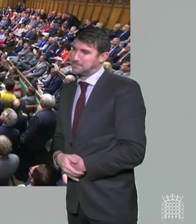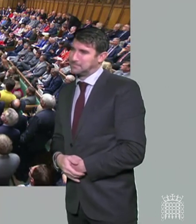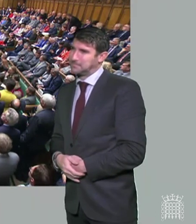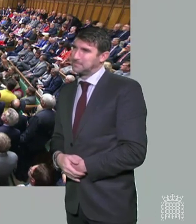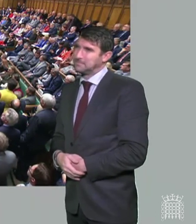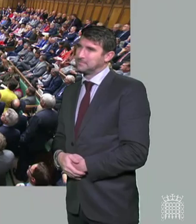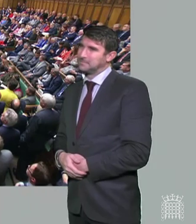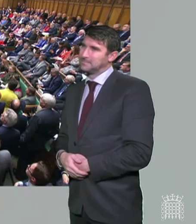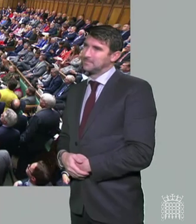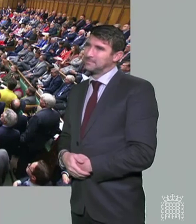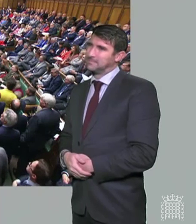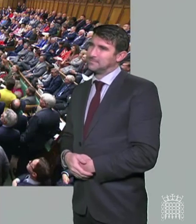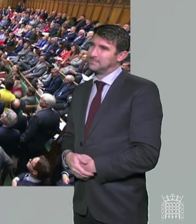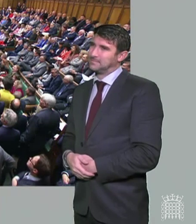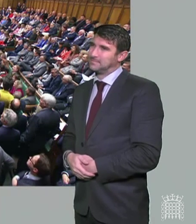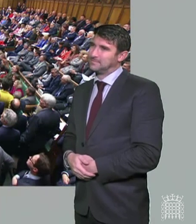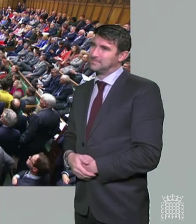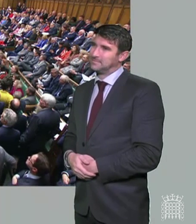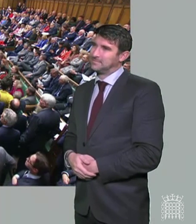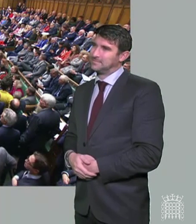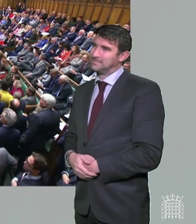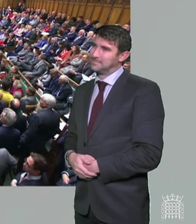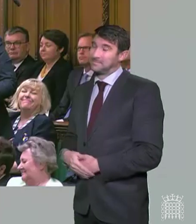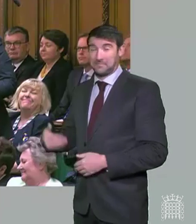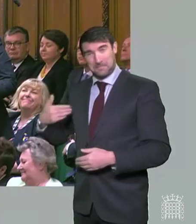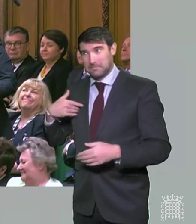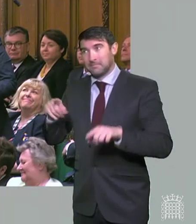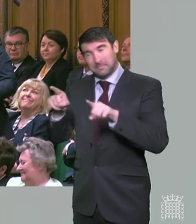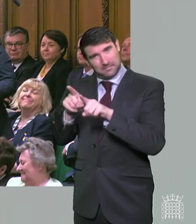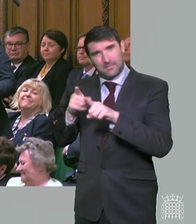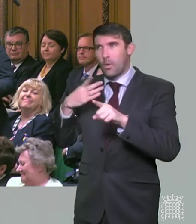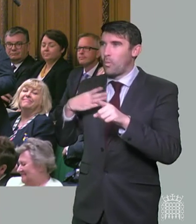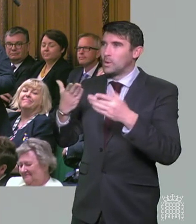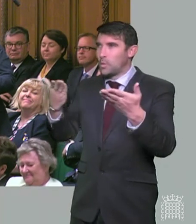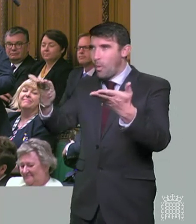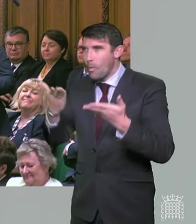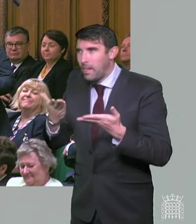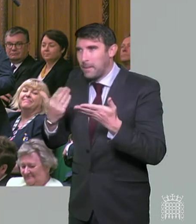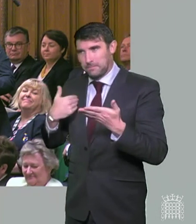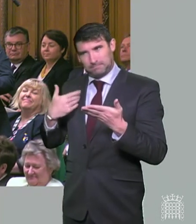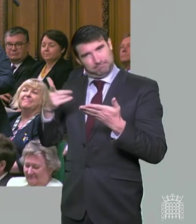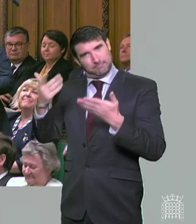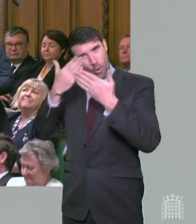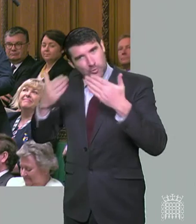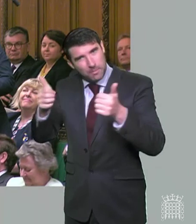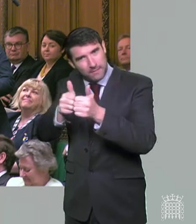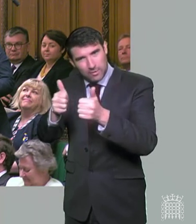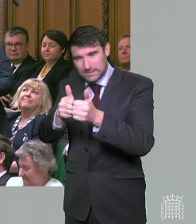May I, too, warmly welcome my right honourable Friend to her seat as Prime Minister?